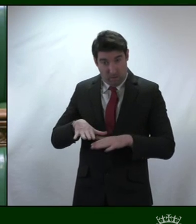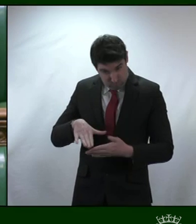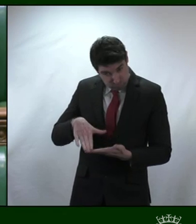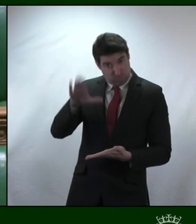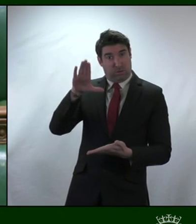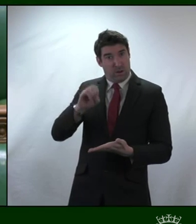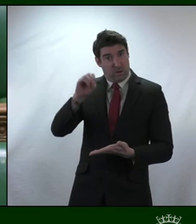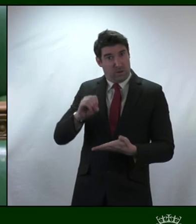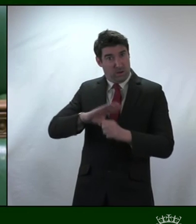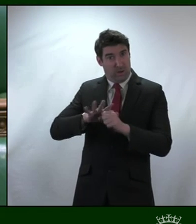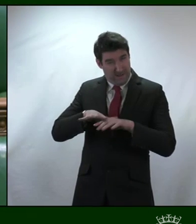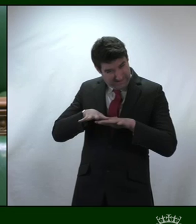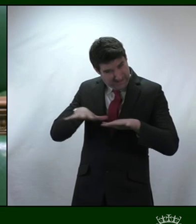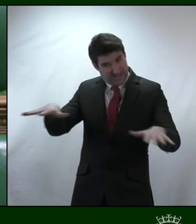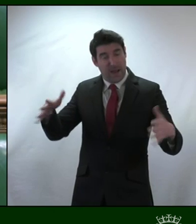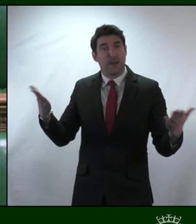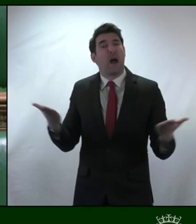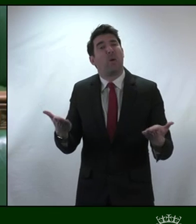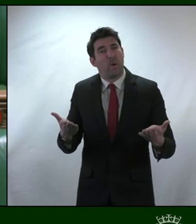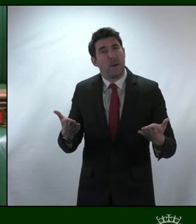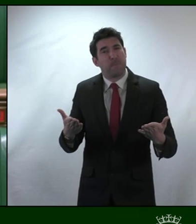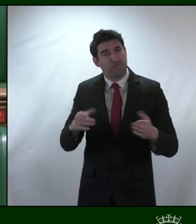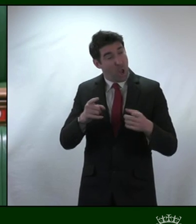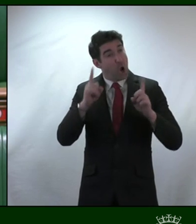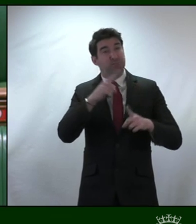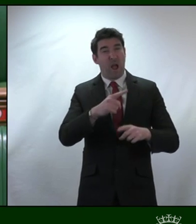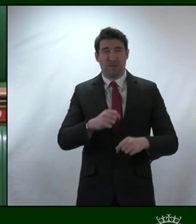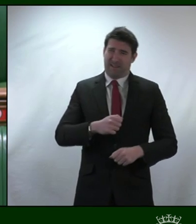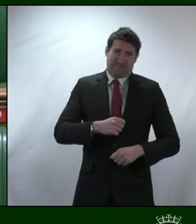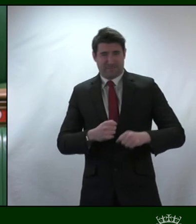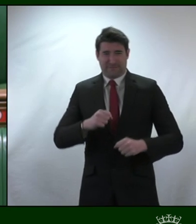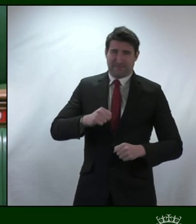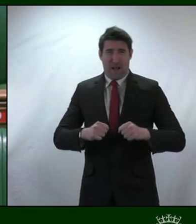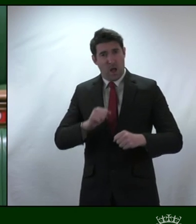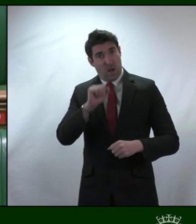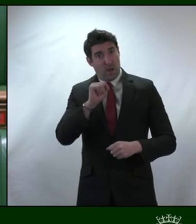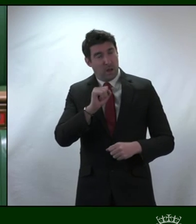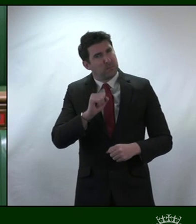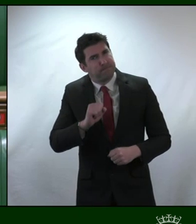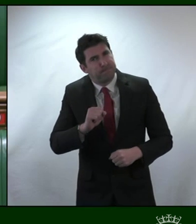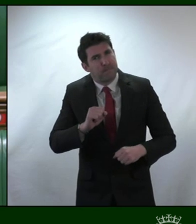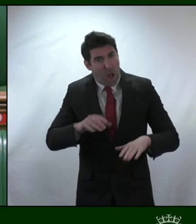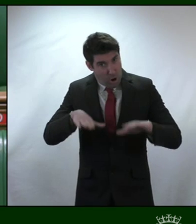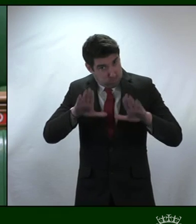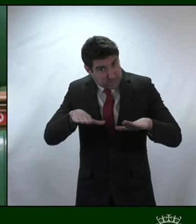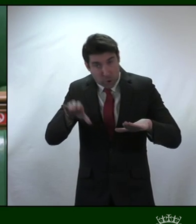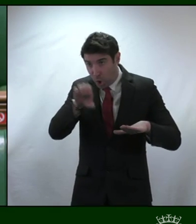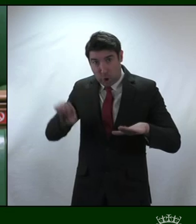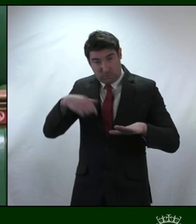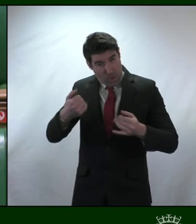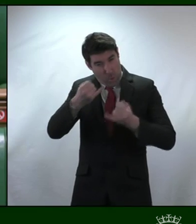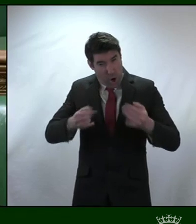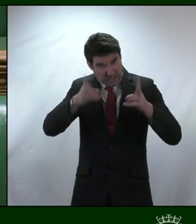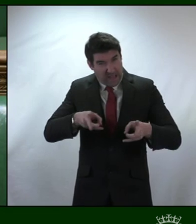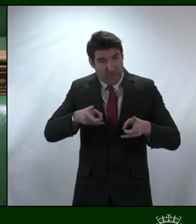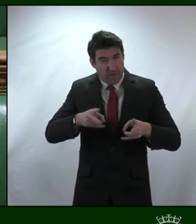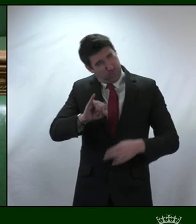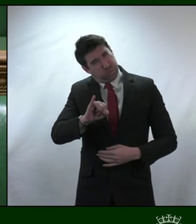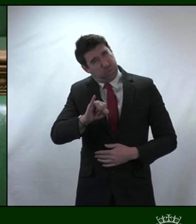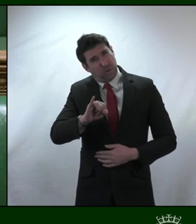If the Prime Minister thinks that the highest death numbers and the deepest recession is somehow delivering for the British people, he is a long way removed from the truth.